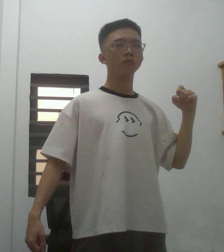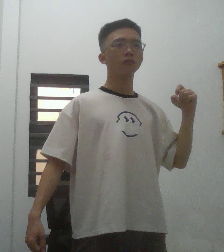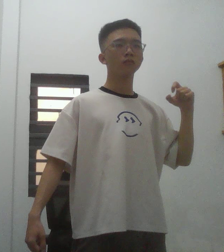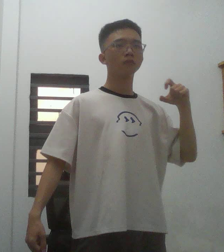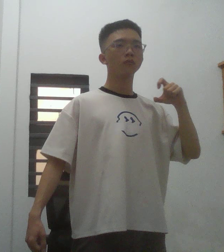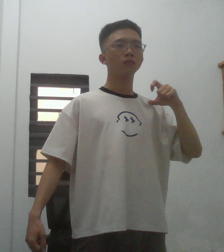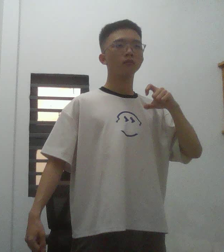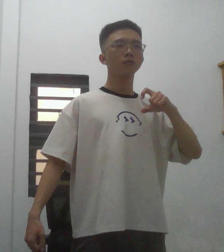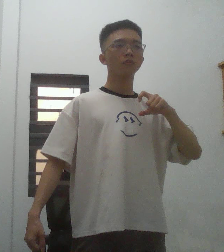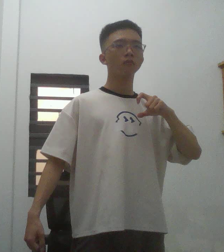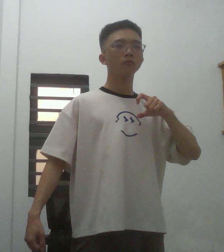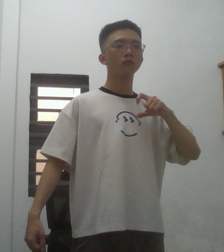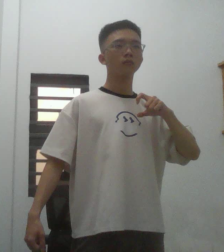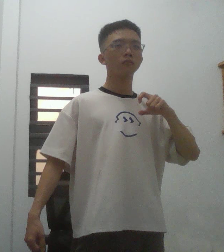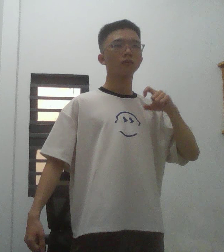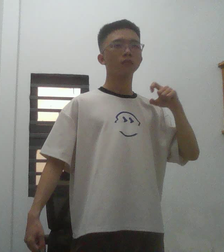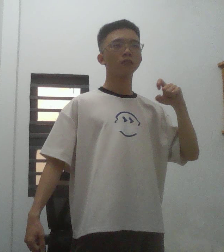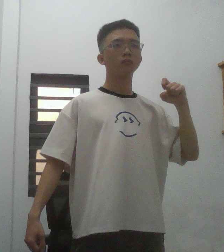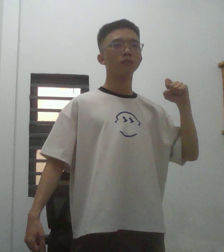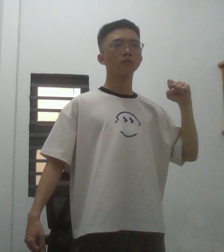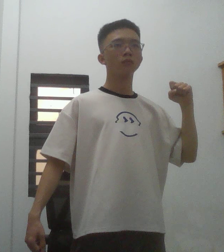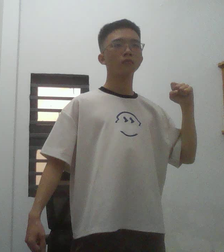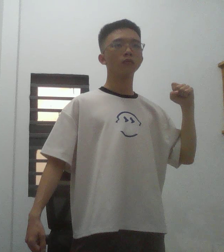giau co